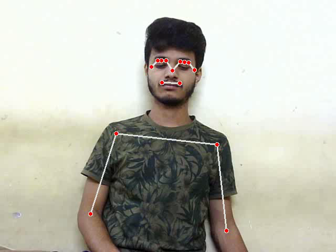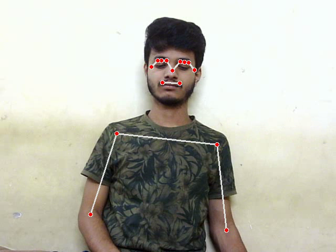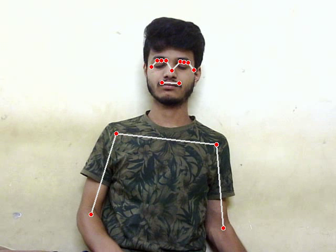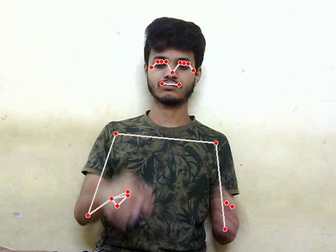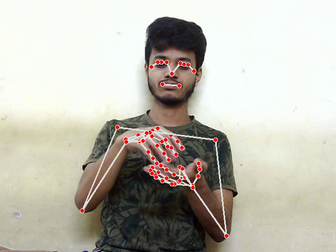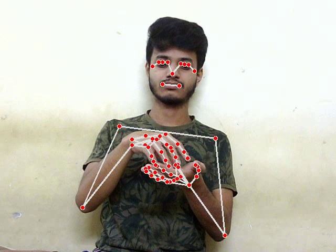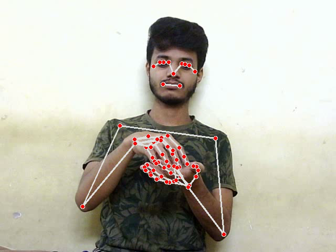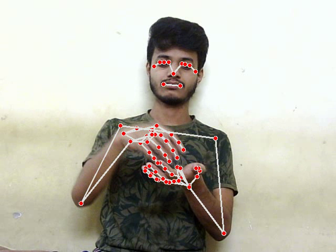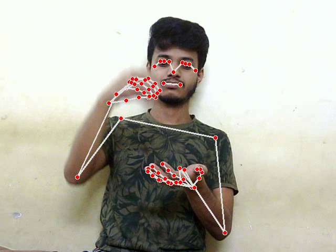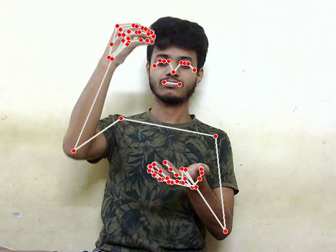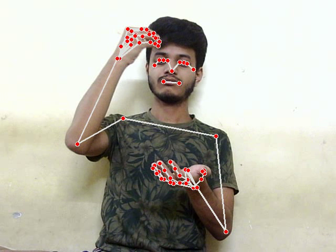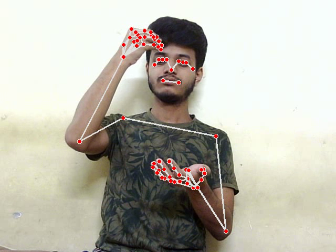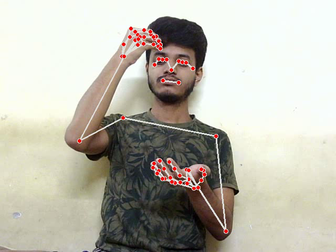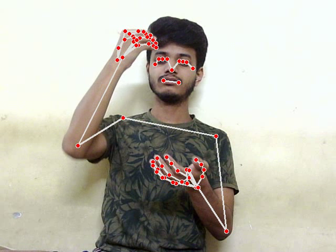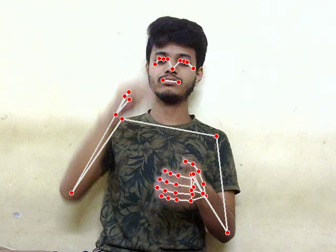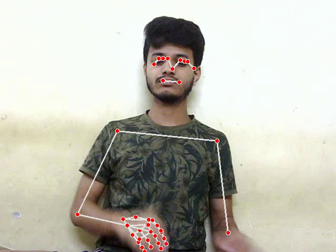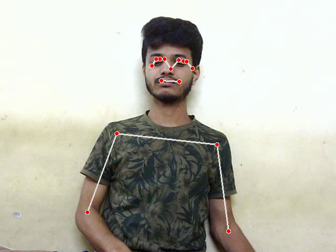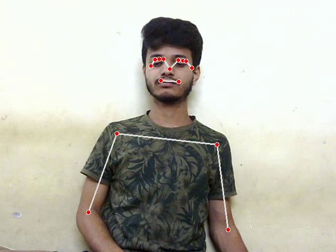learn